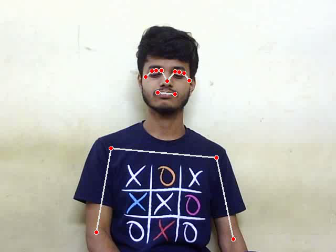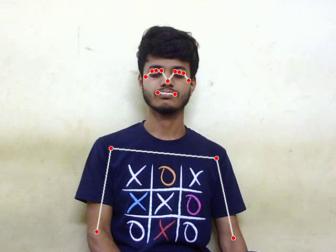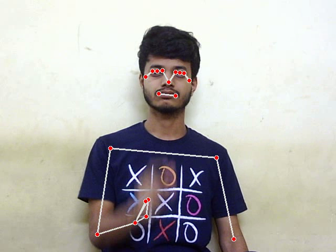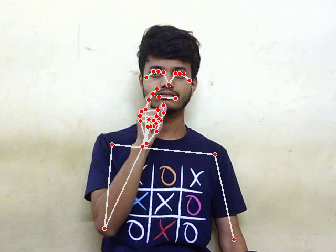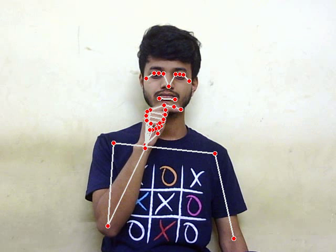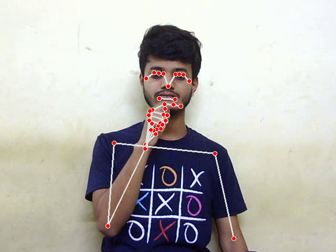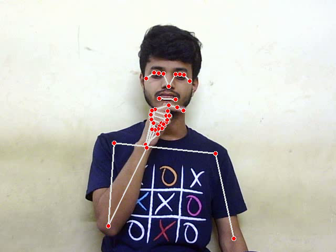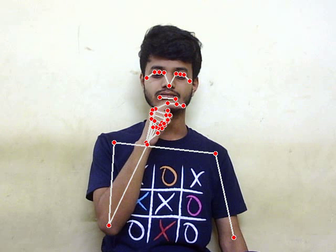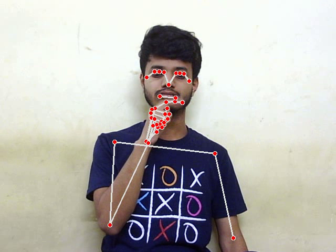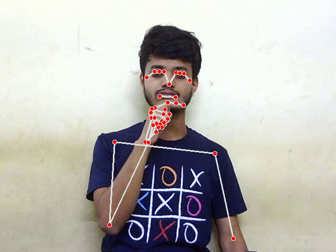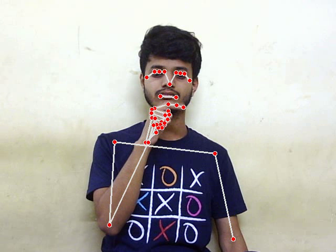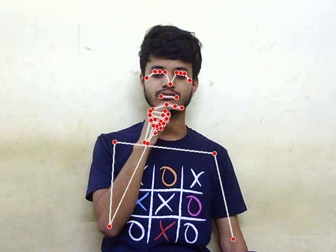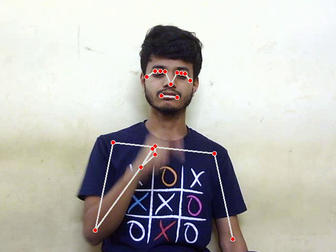who